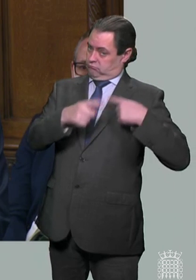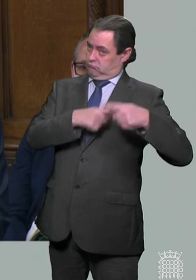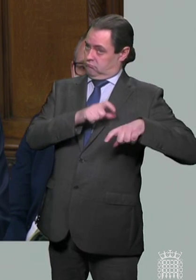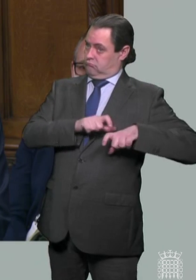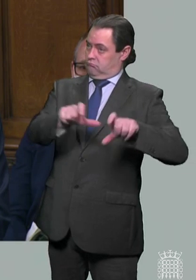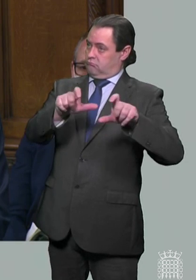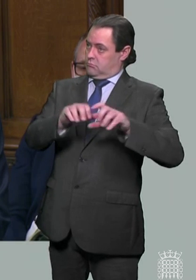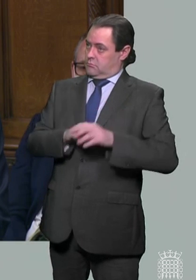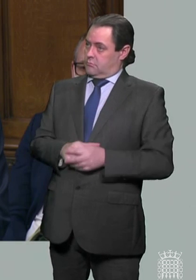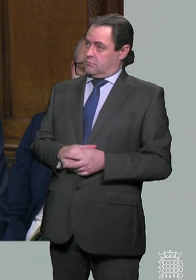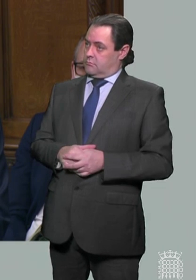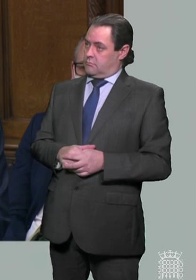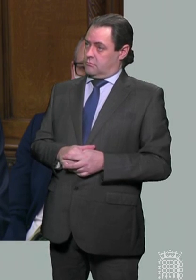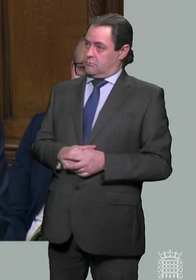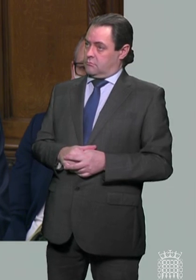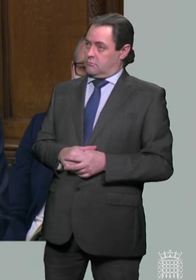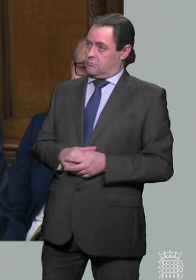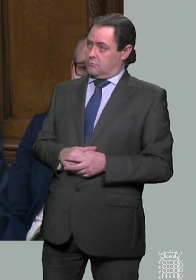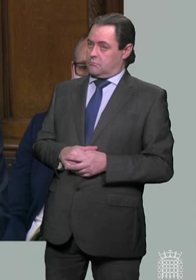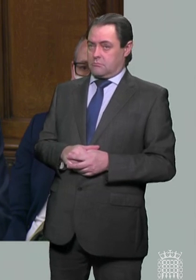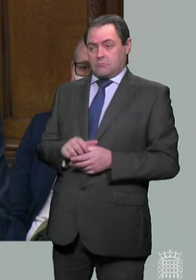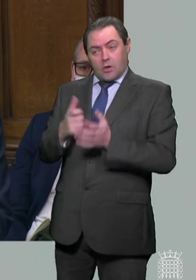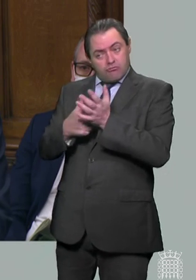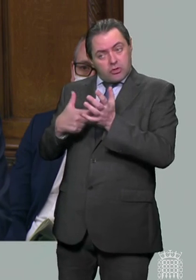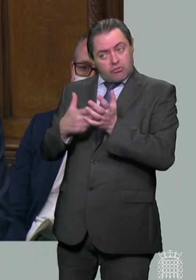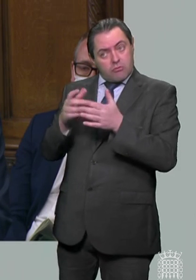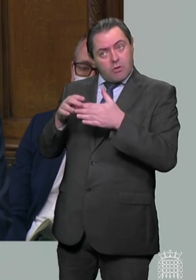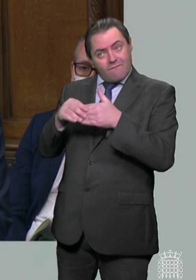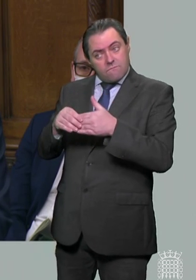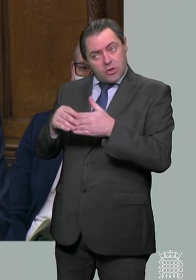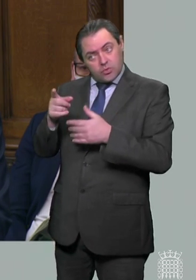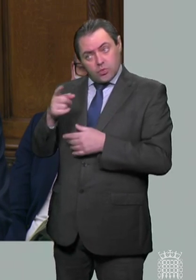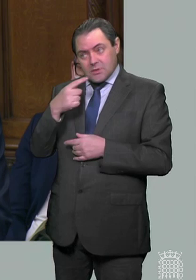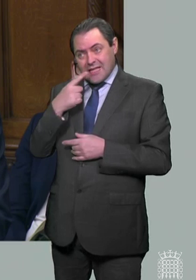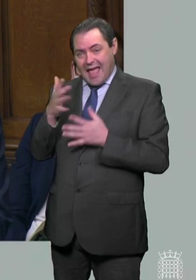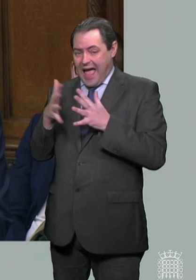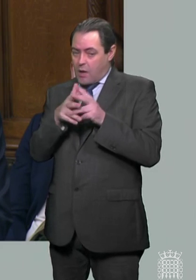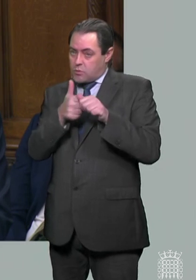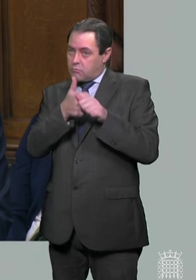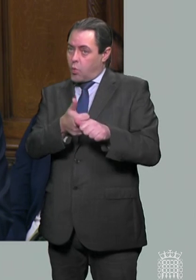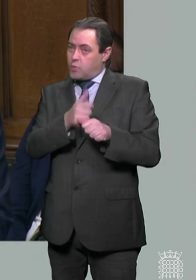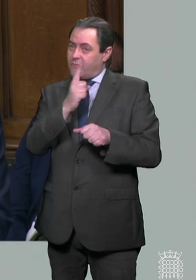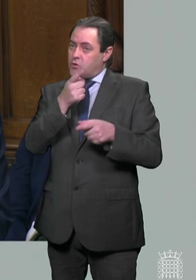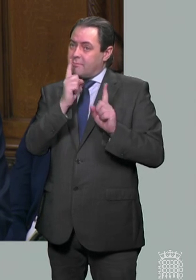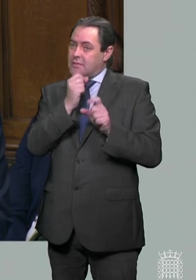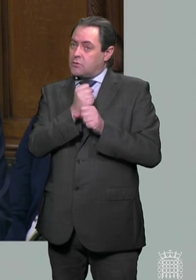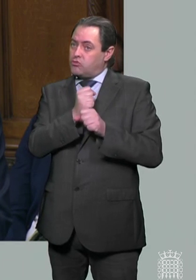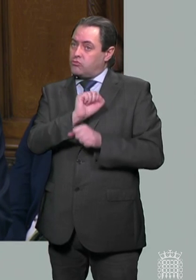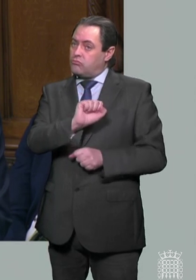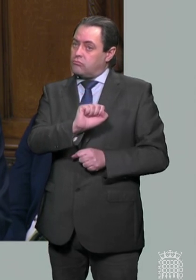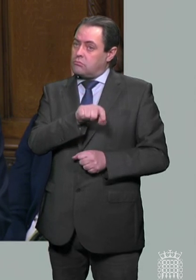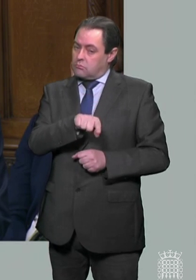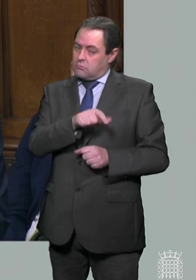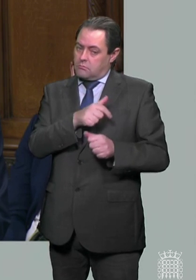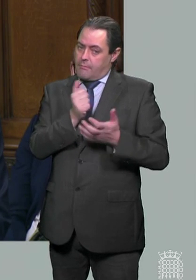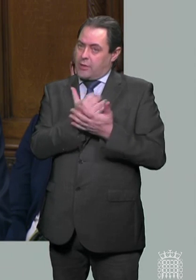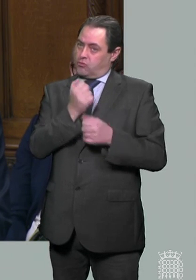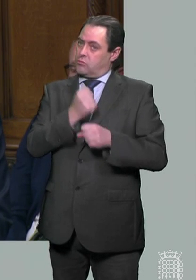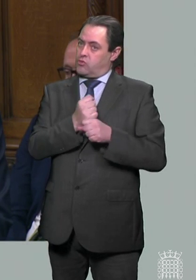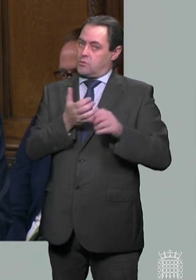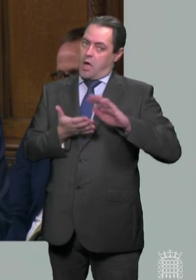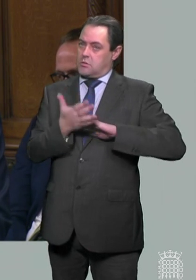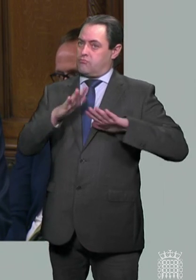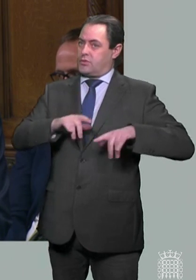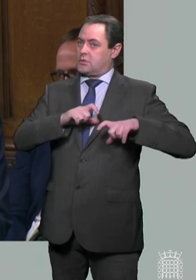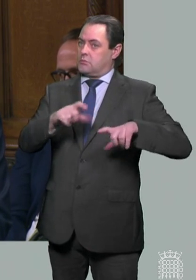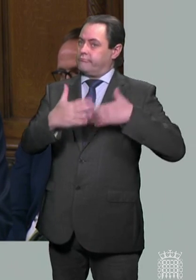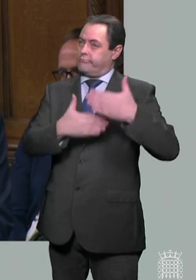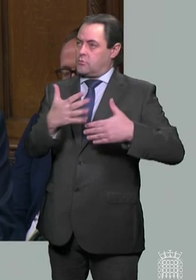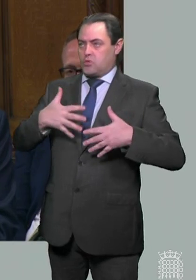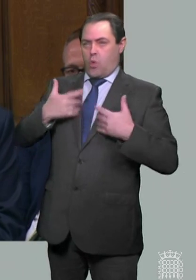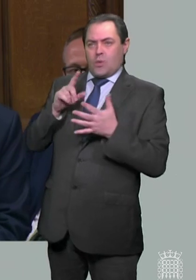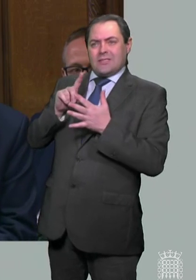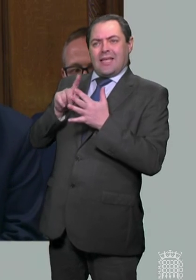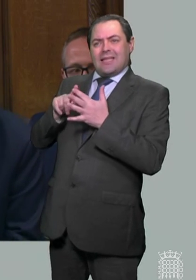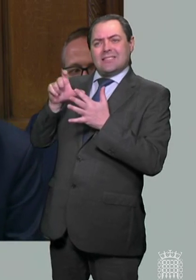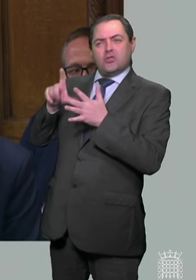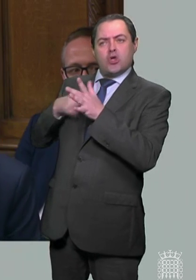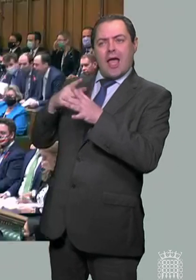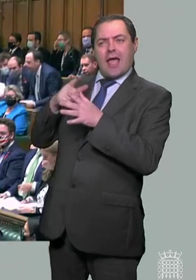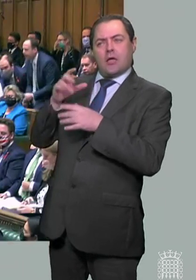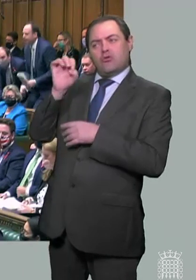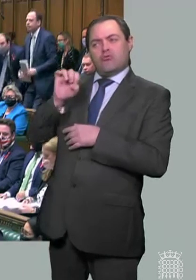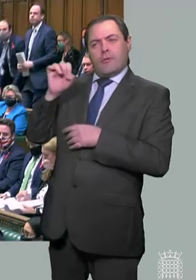Will my right honourable Friend say what the Government are doing to support the Chief Minister to achieve that aim and, in particular, to exclude any role for the European Court of Justice?